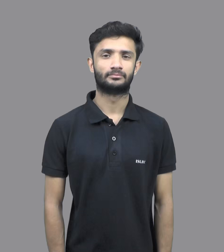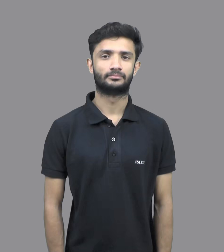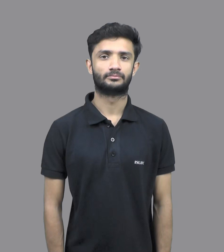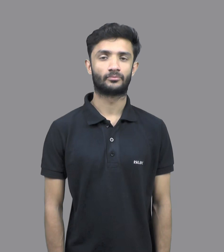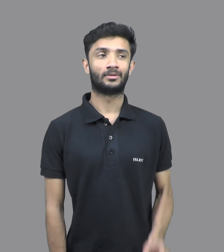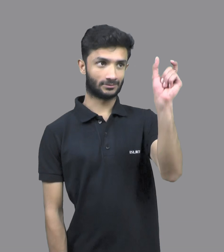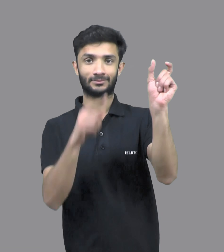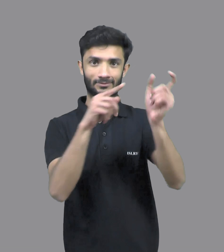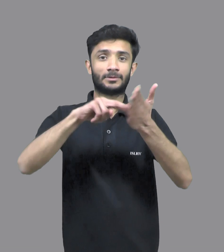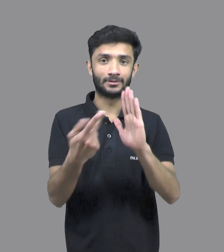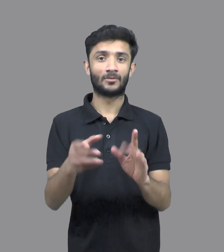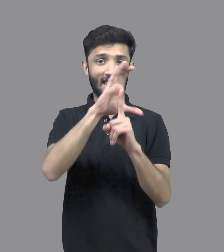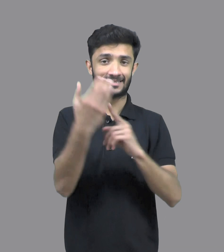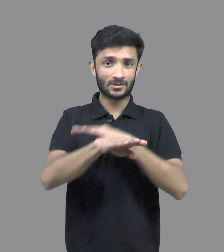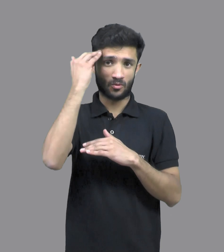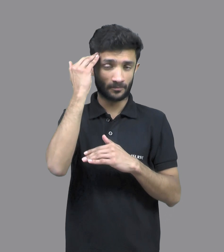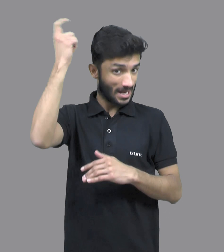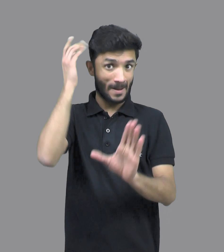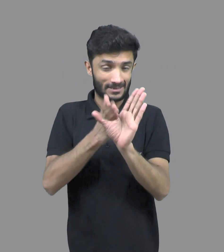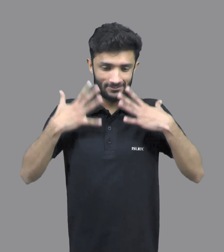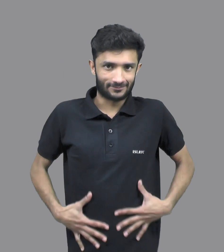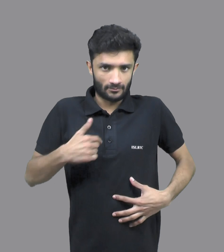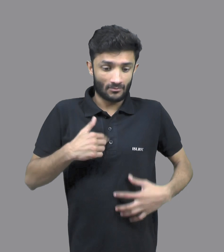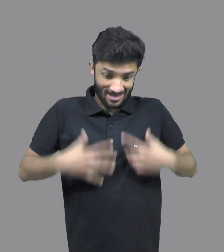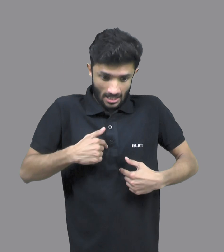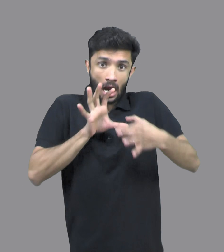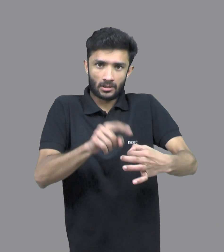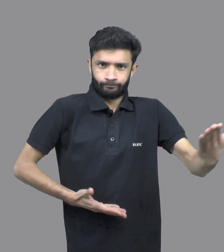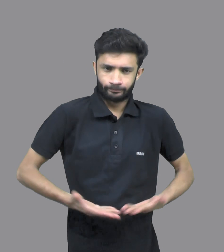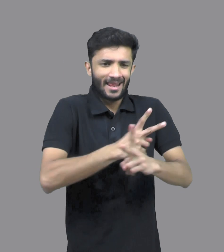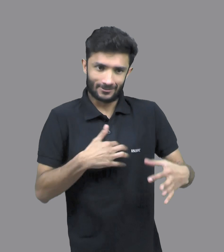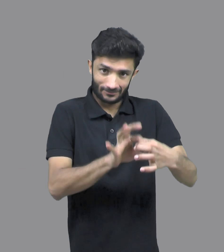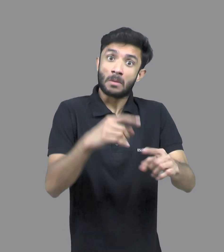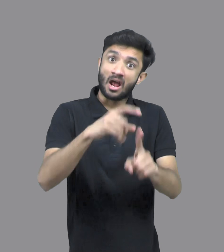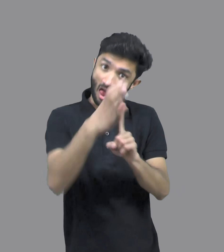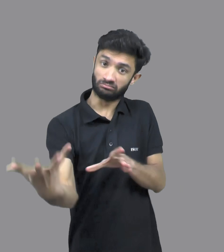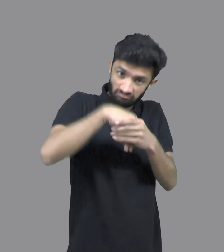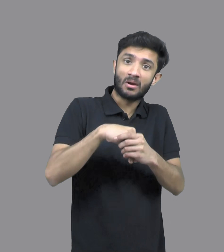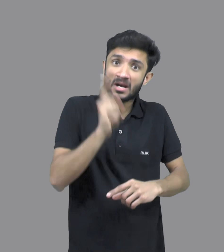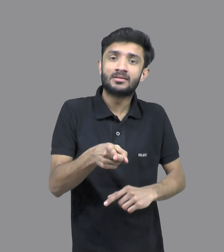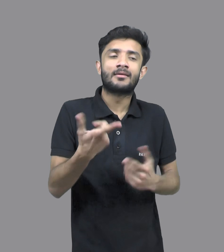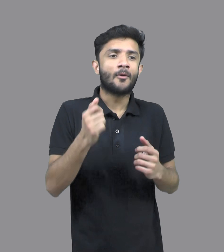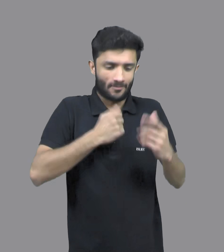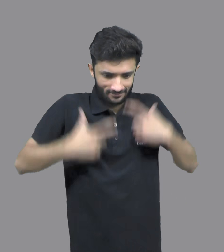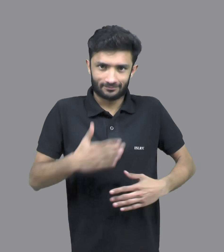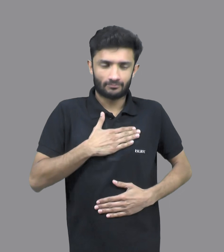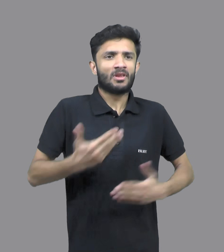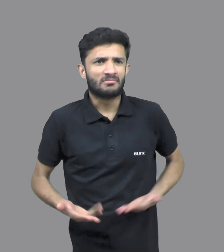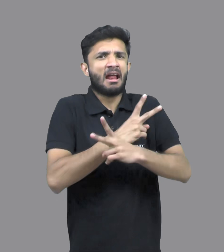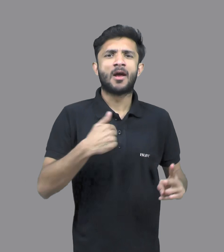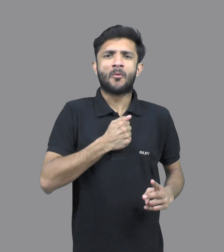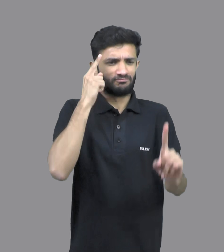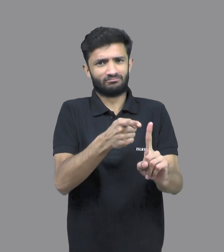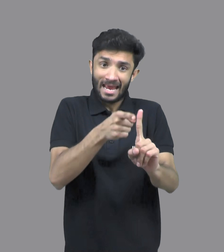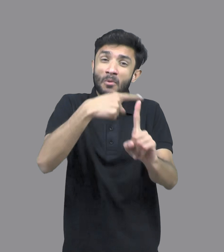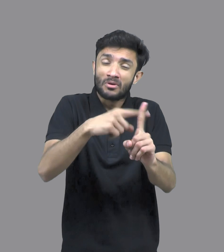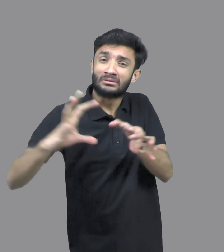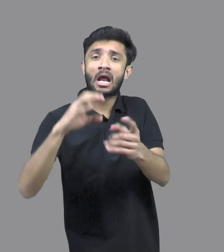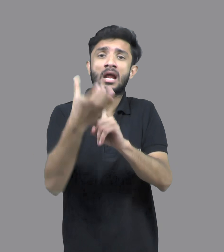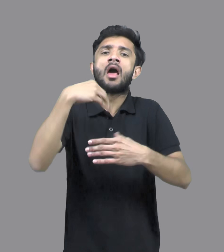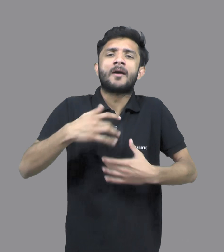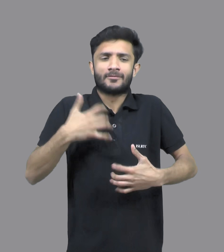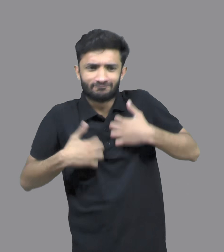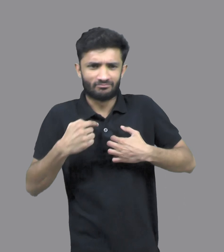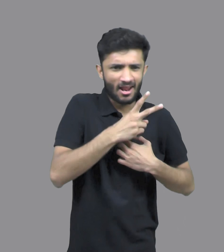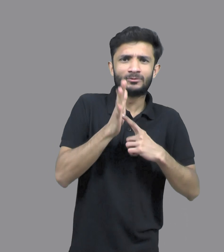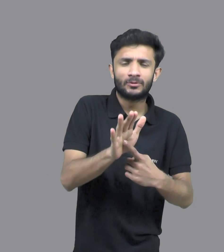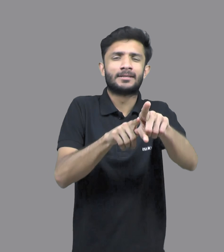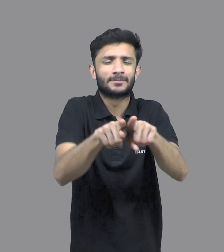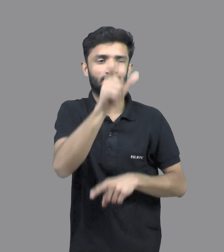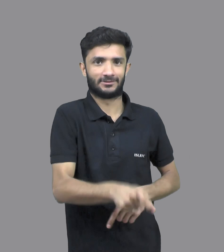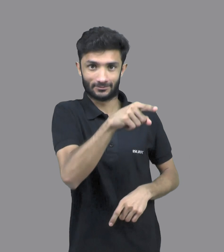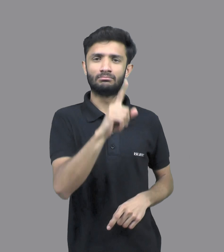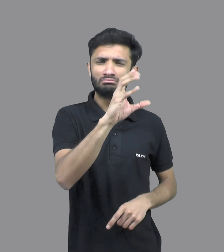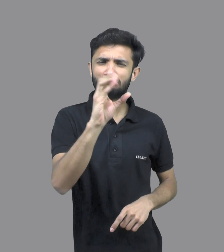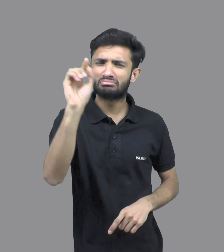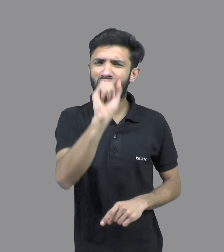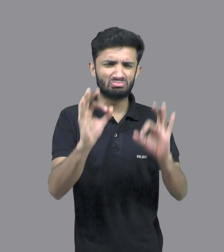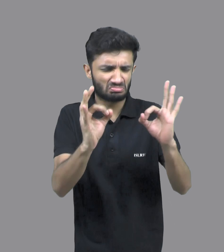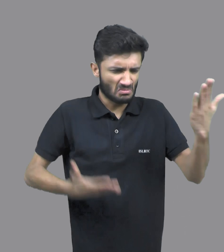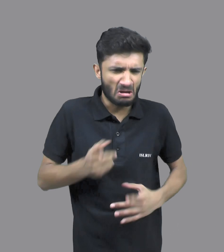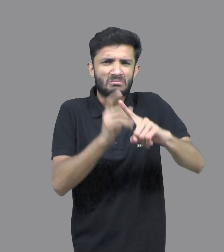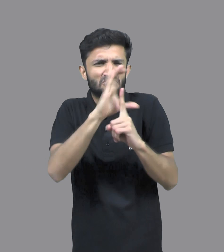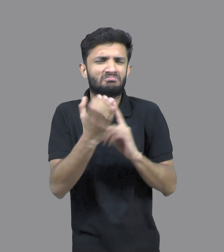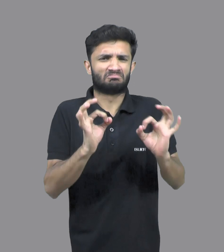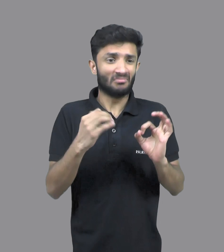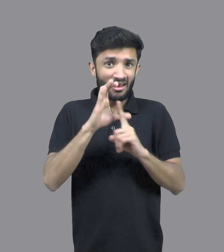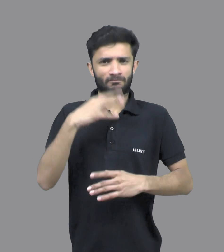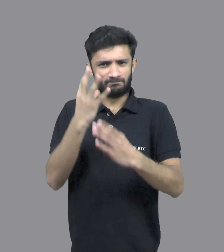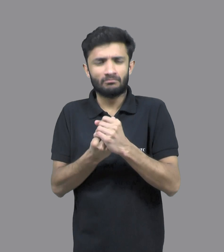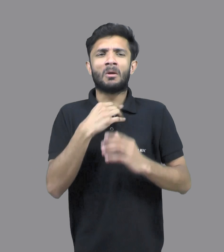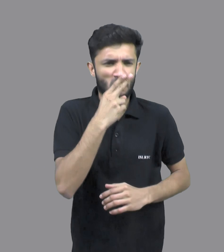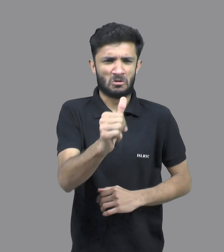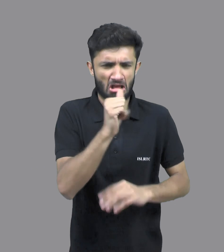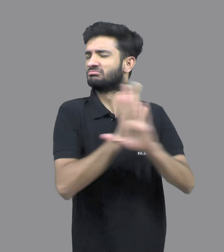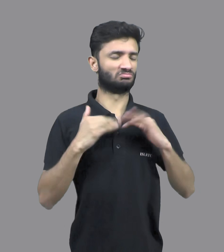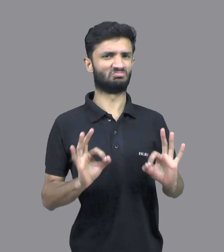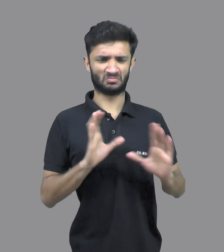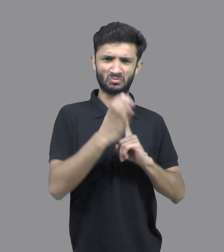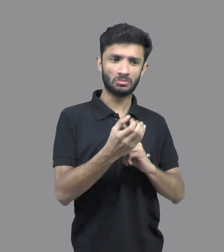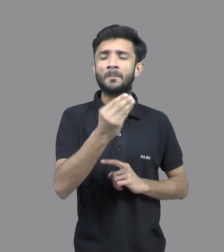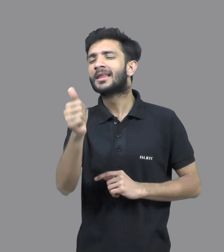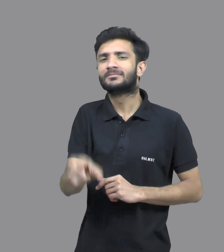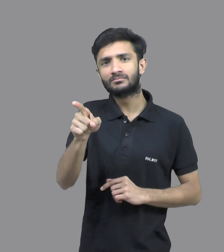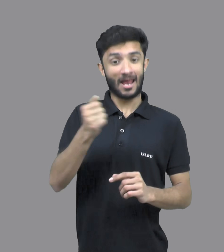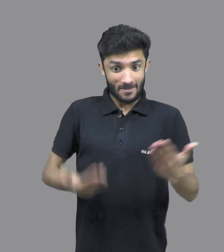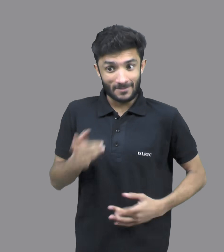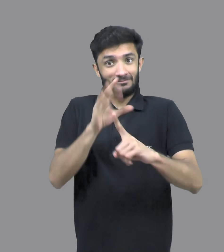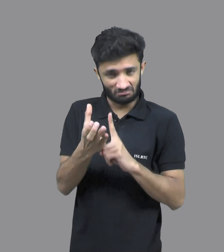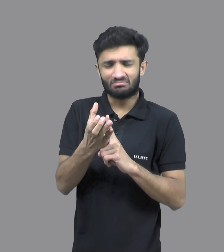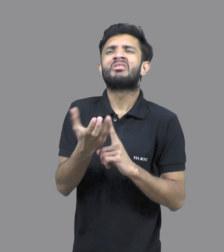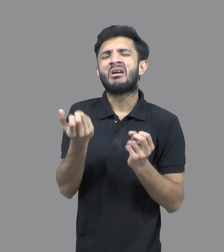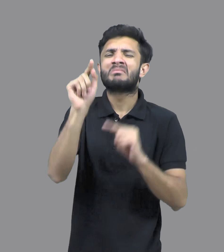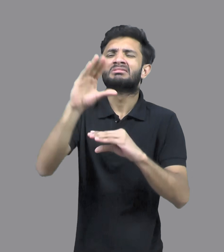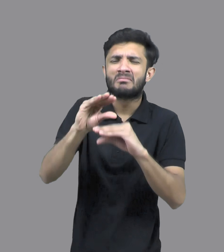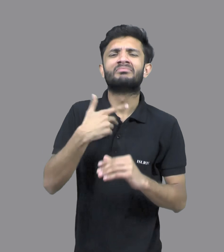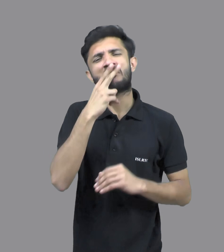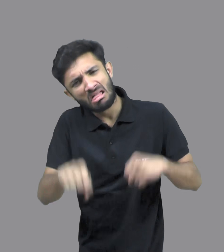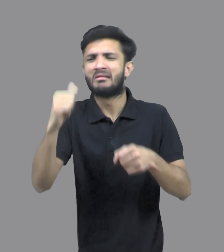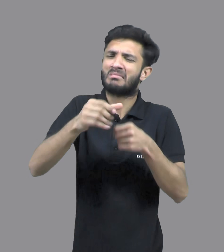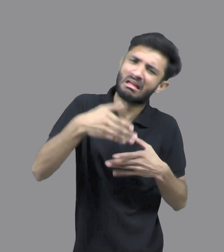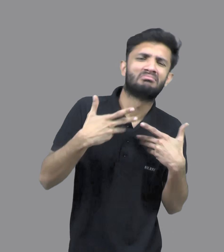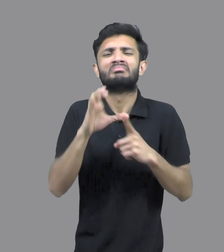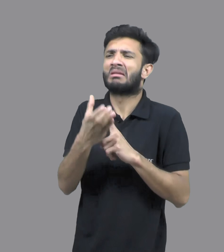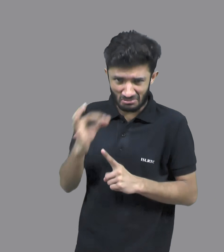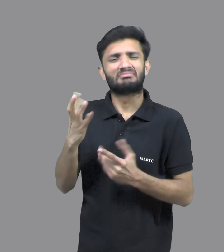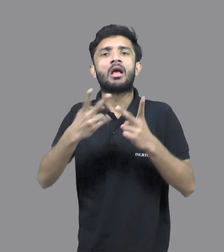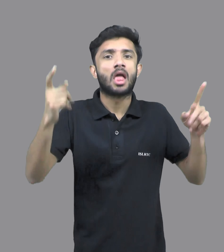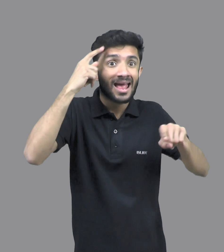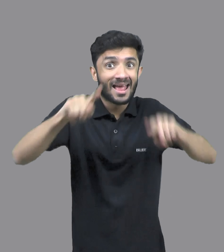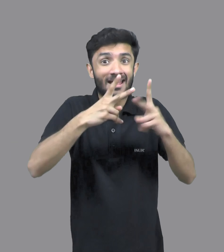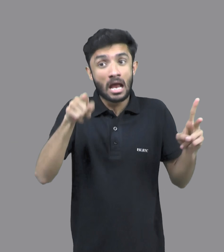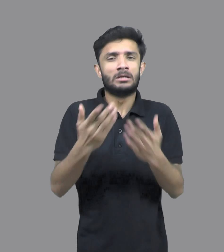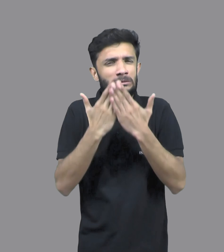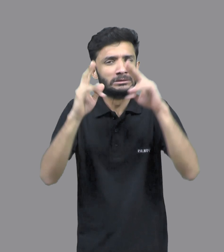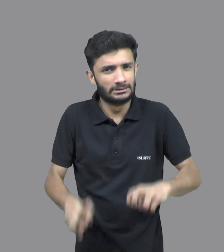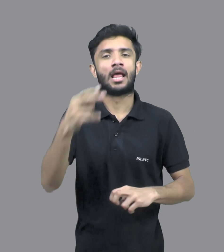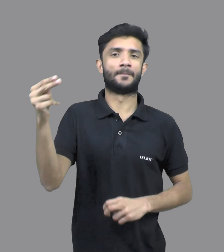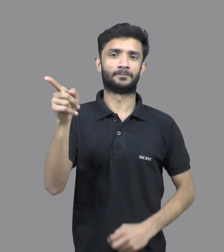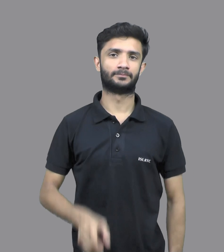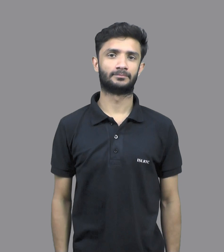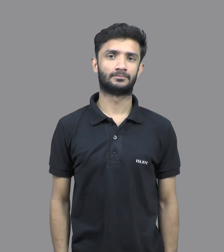Cross-Cultural psychology